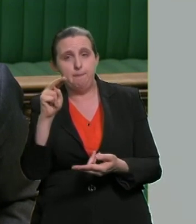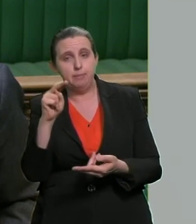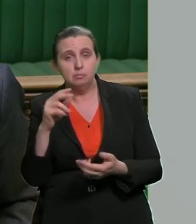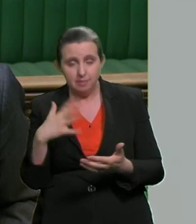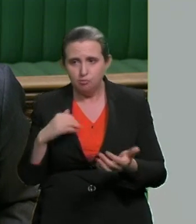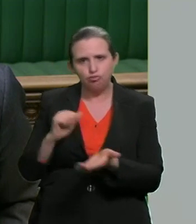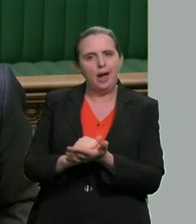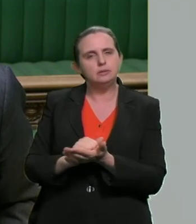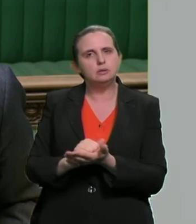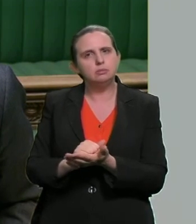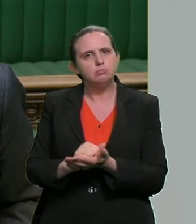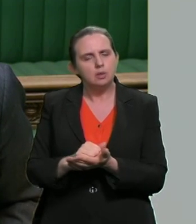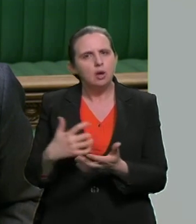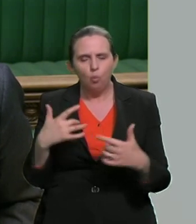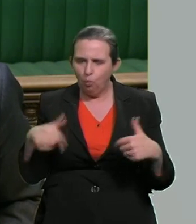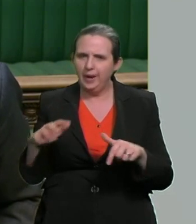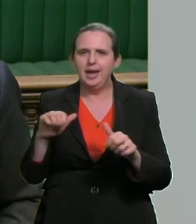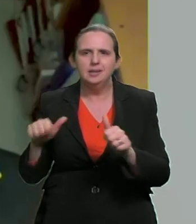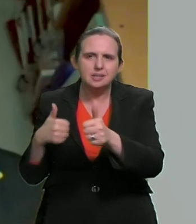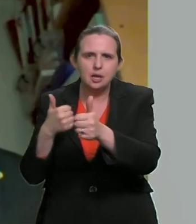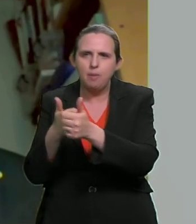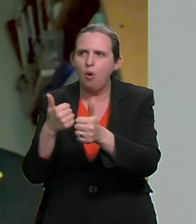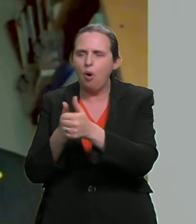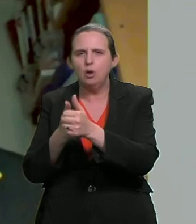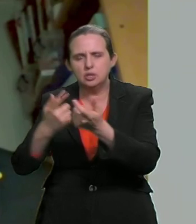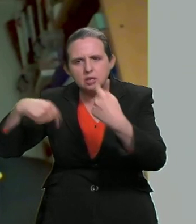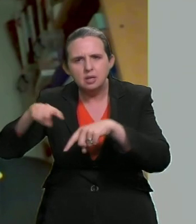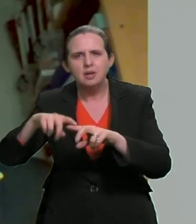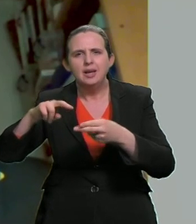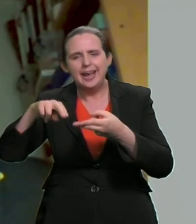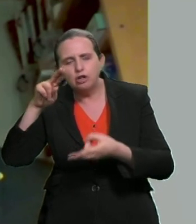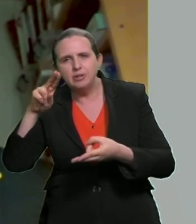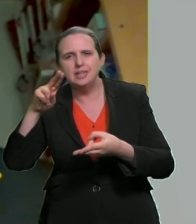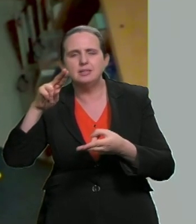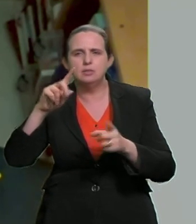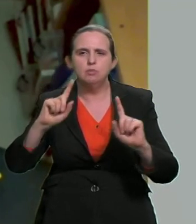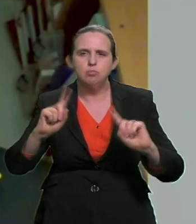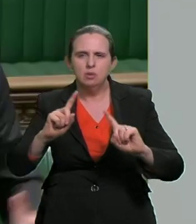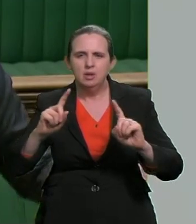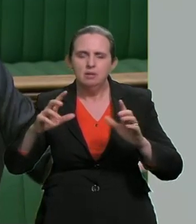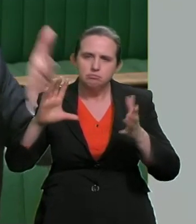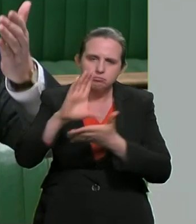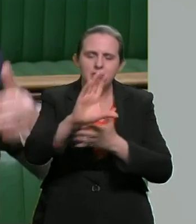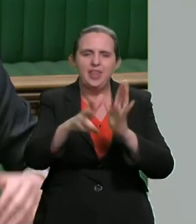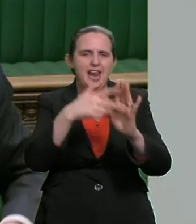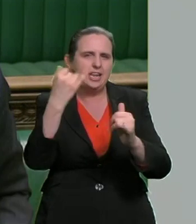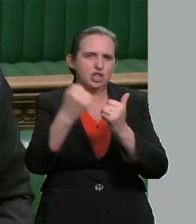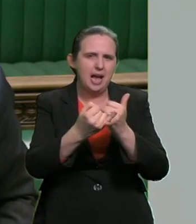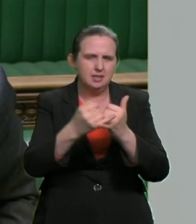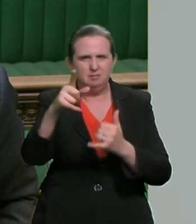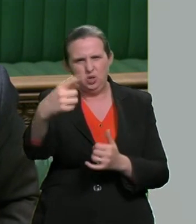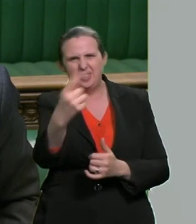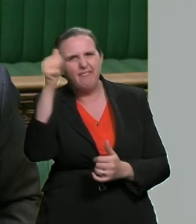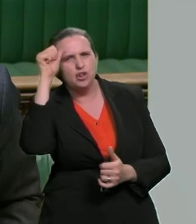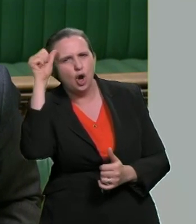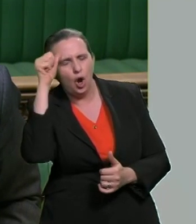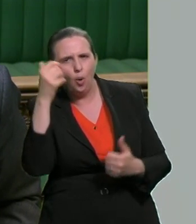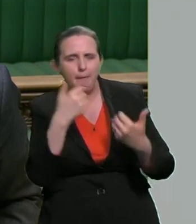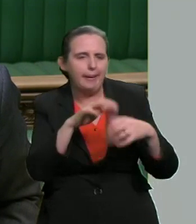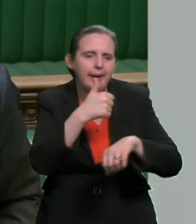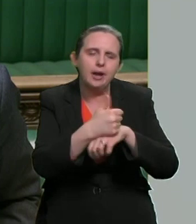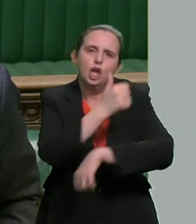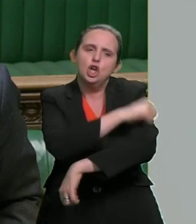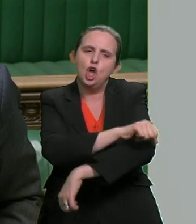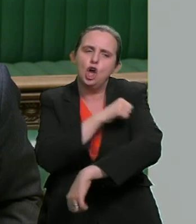We particularly support increases in investment in our NHS, and the honourable Gentleman will know of the package we have put in place for nurses.